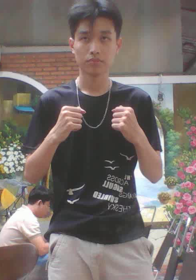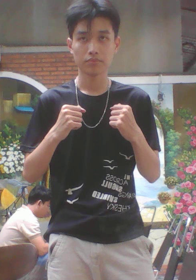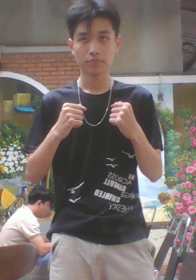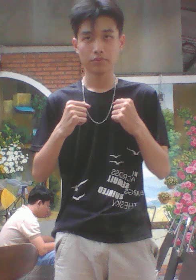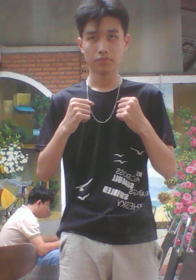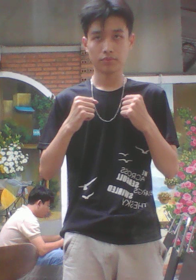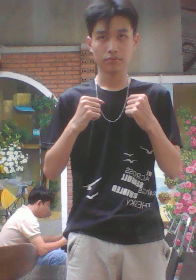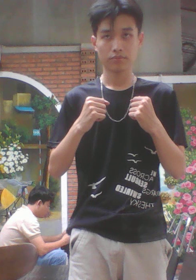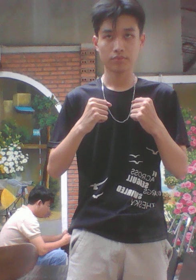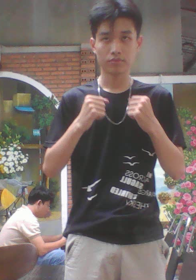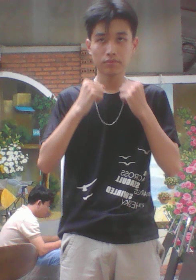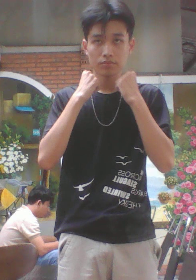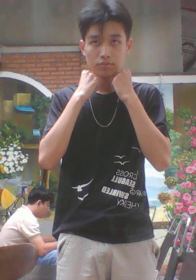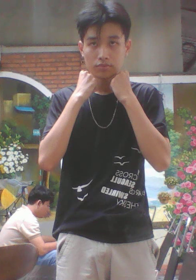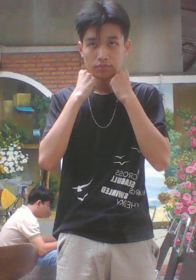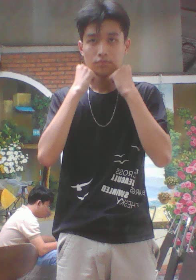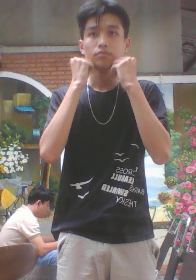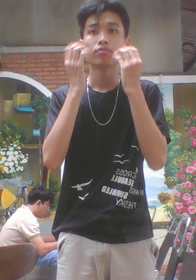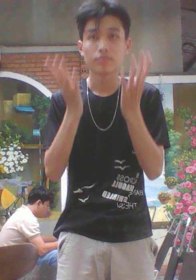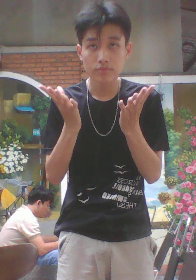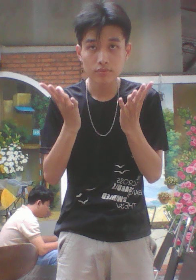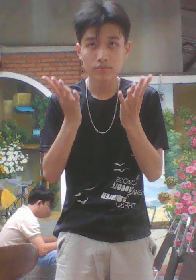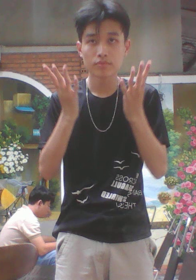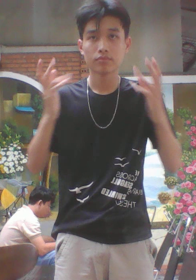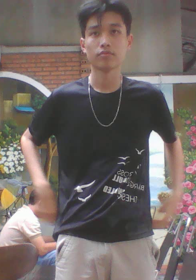cam on